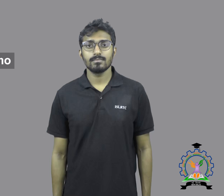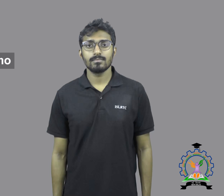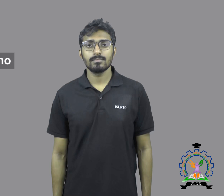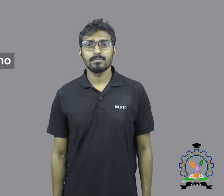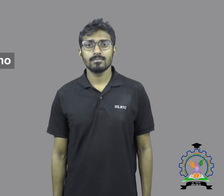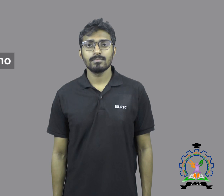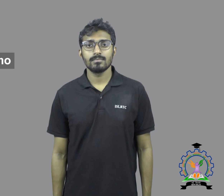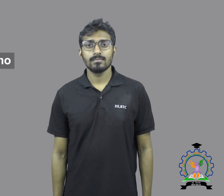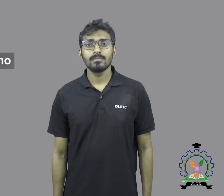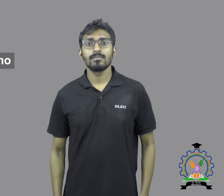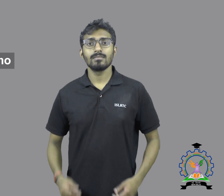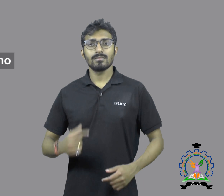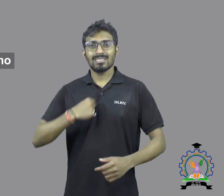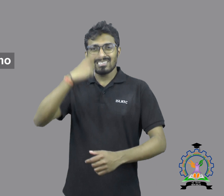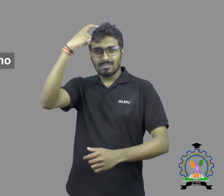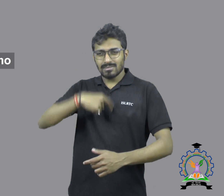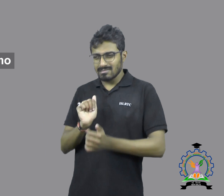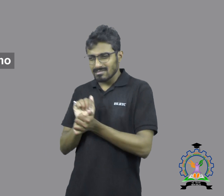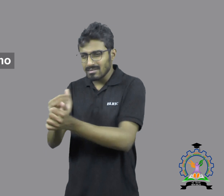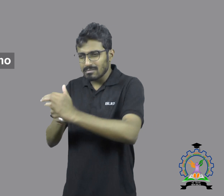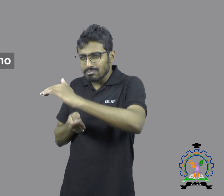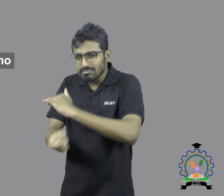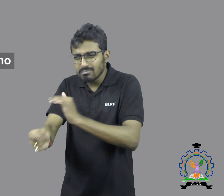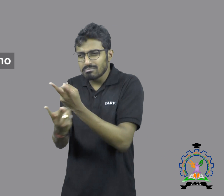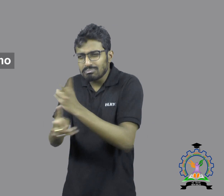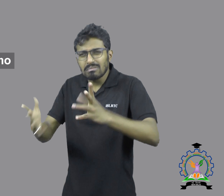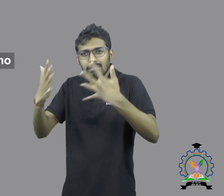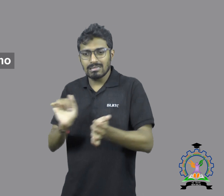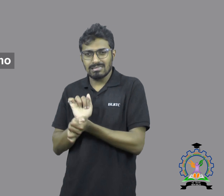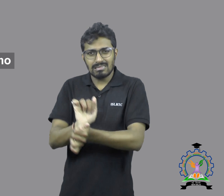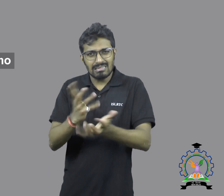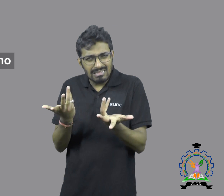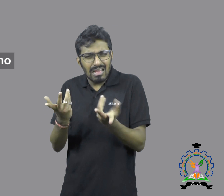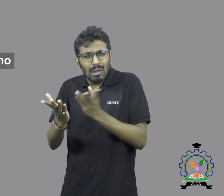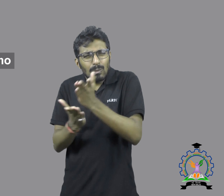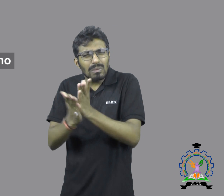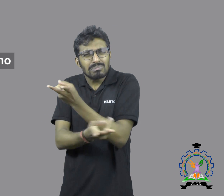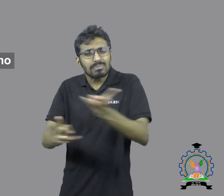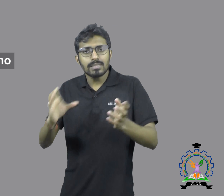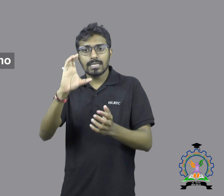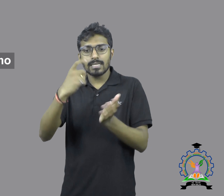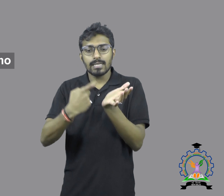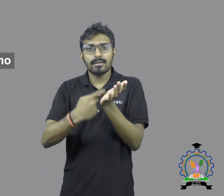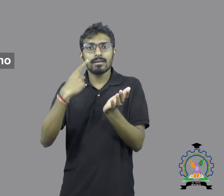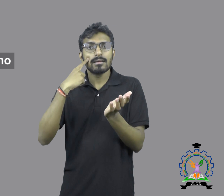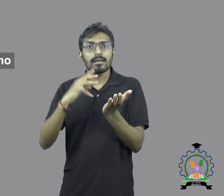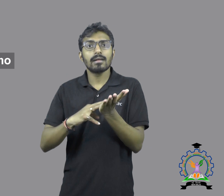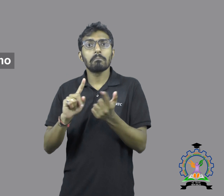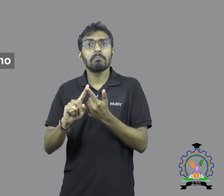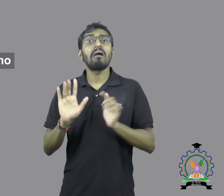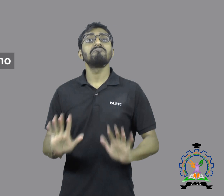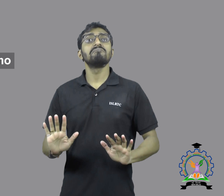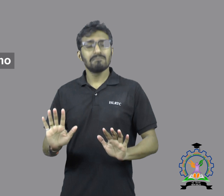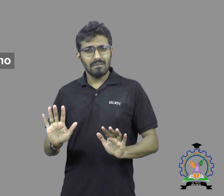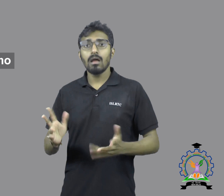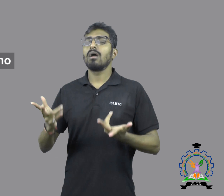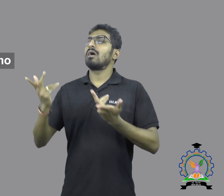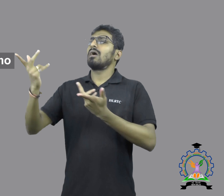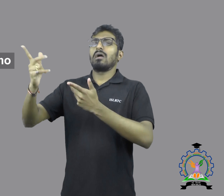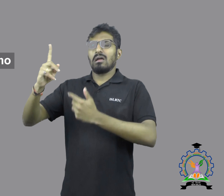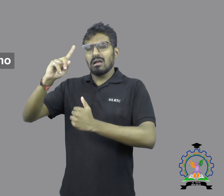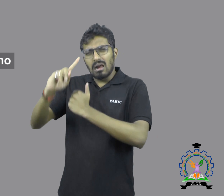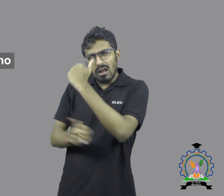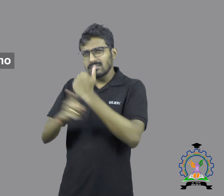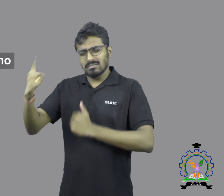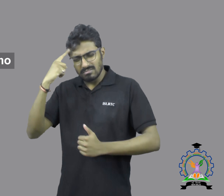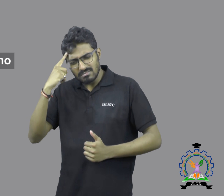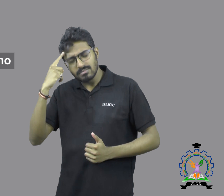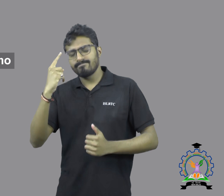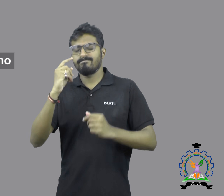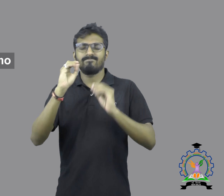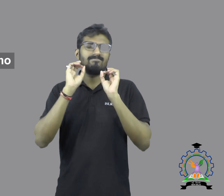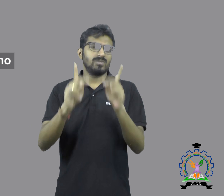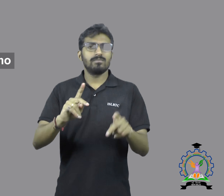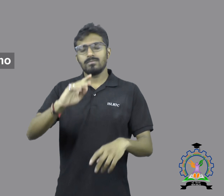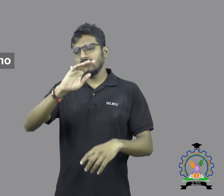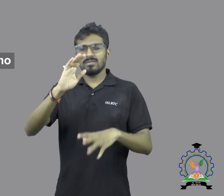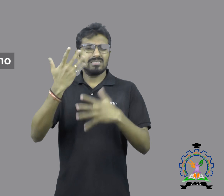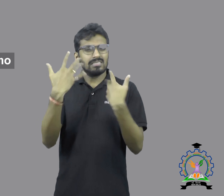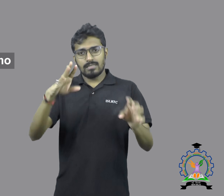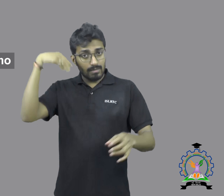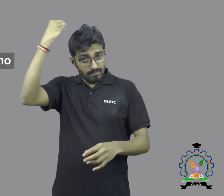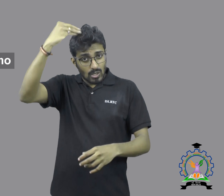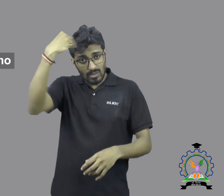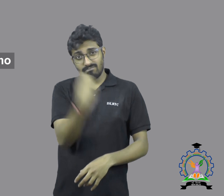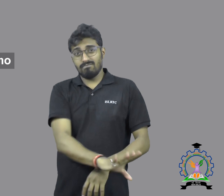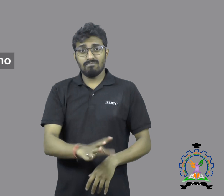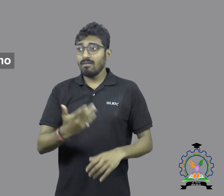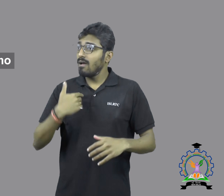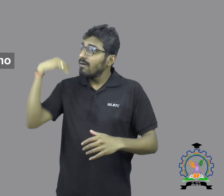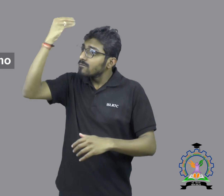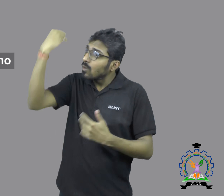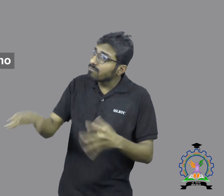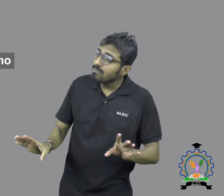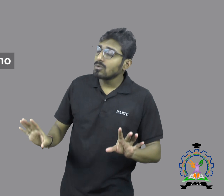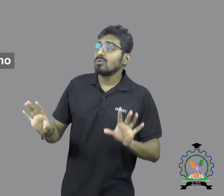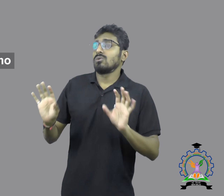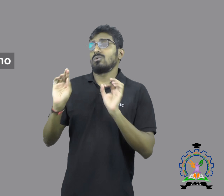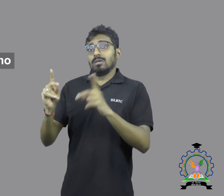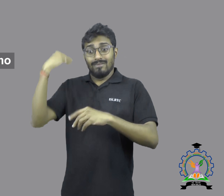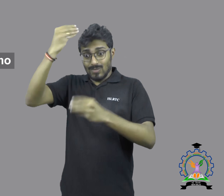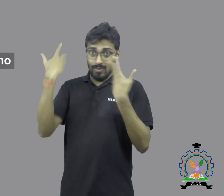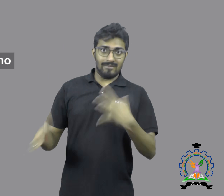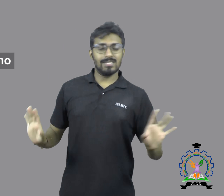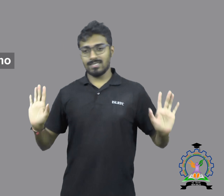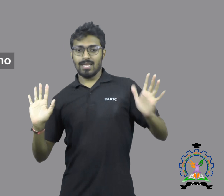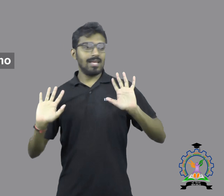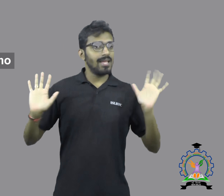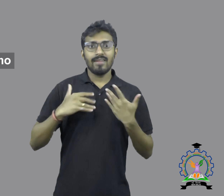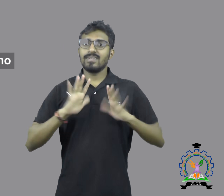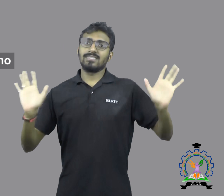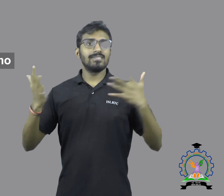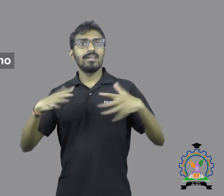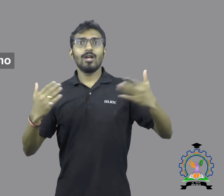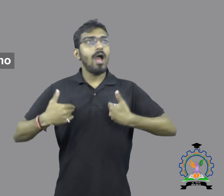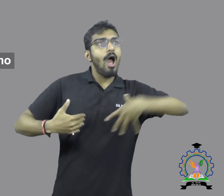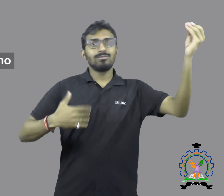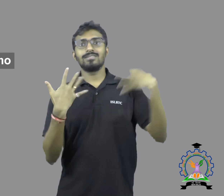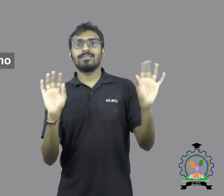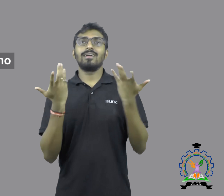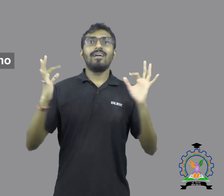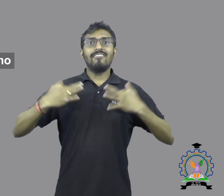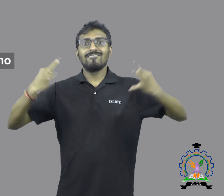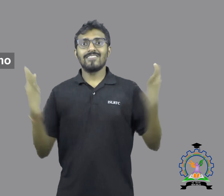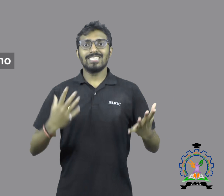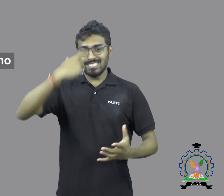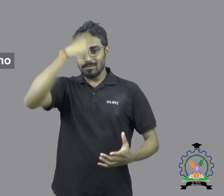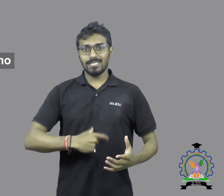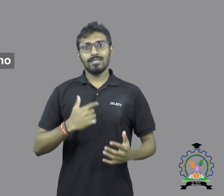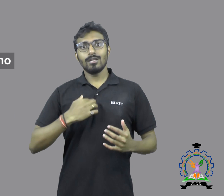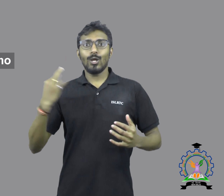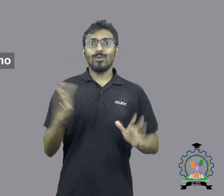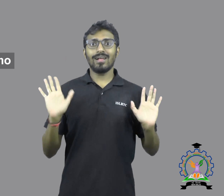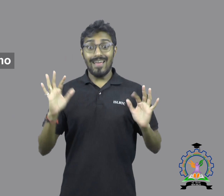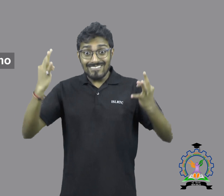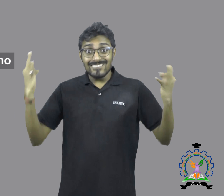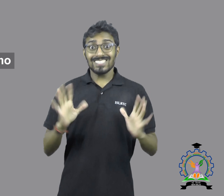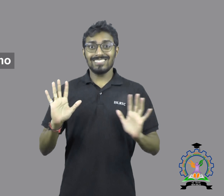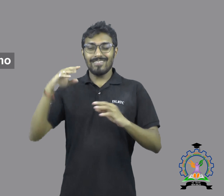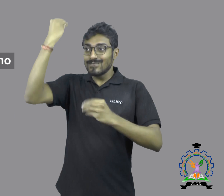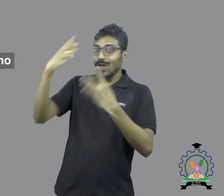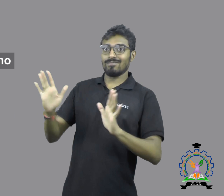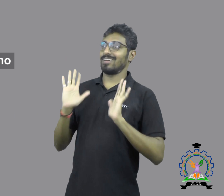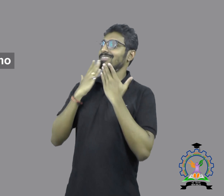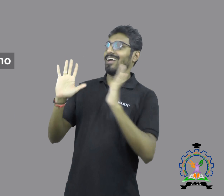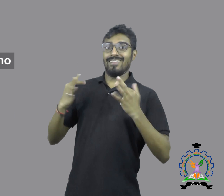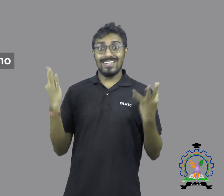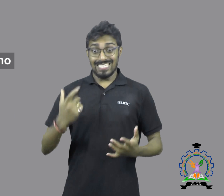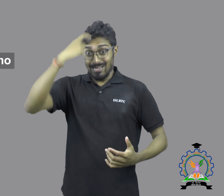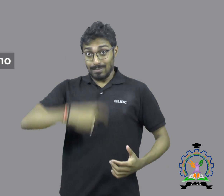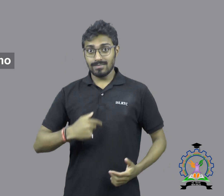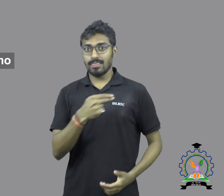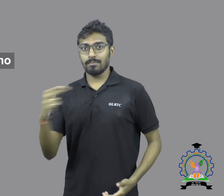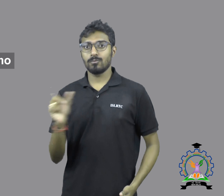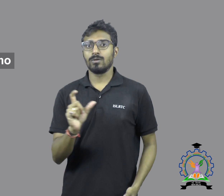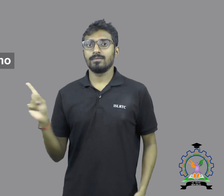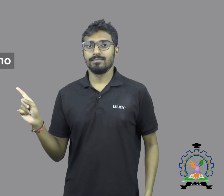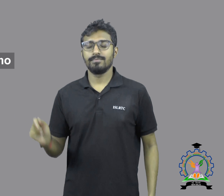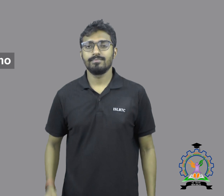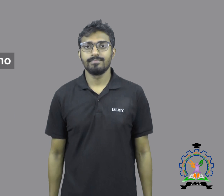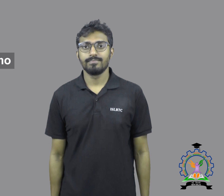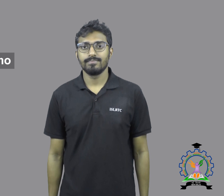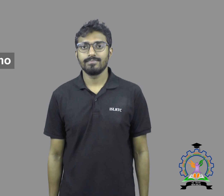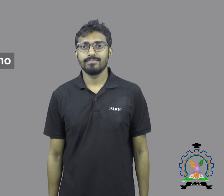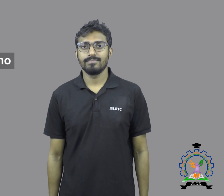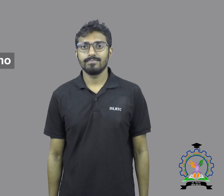Novus Homo